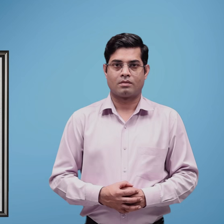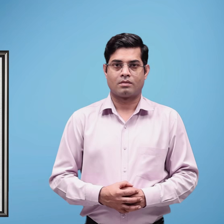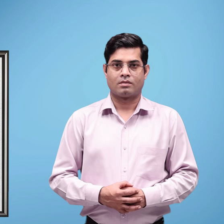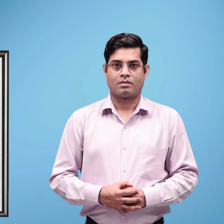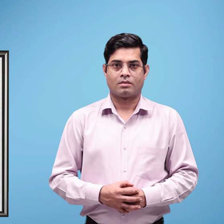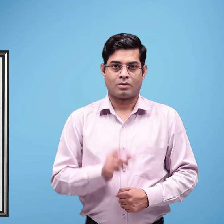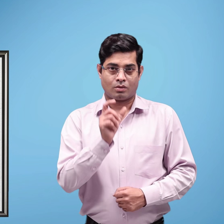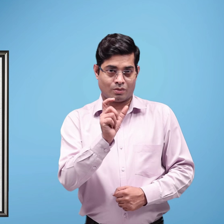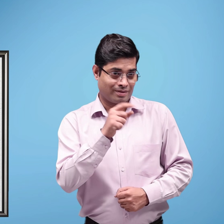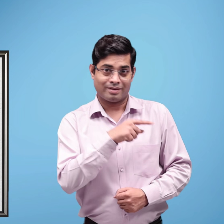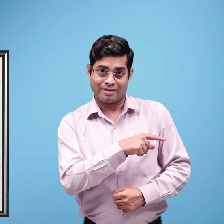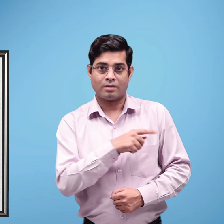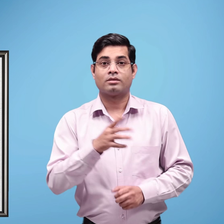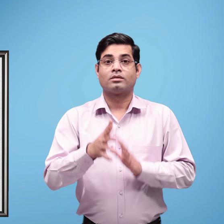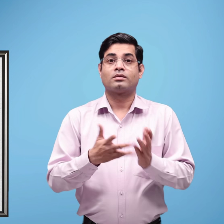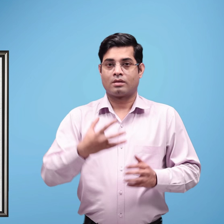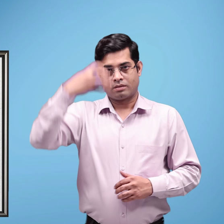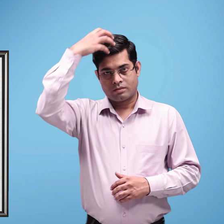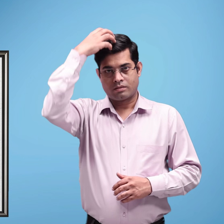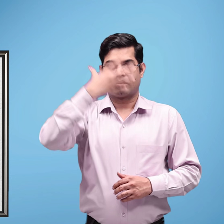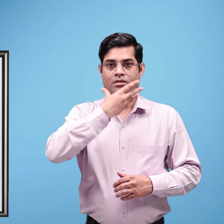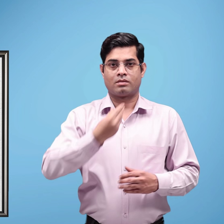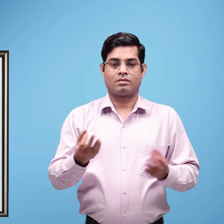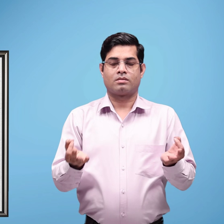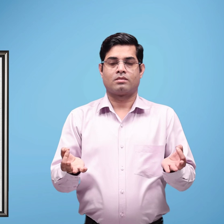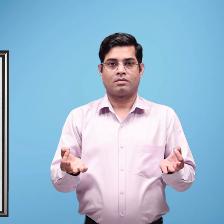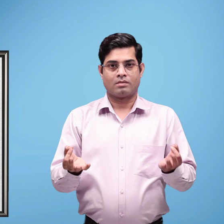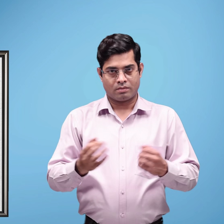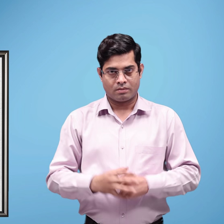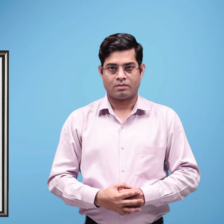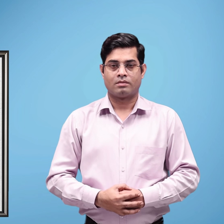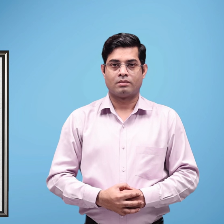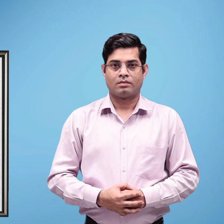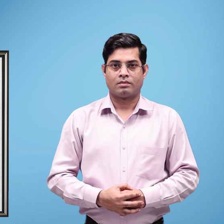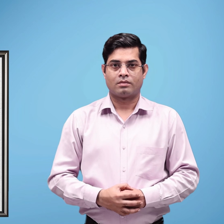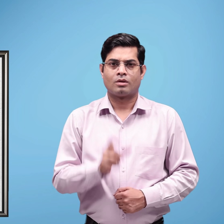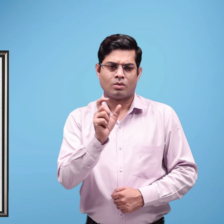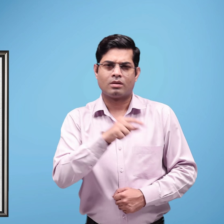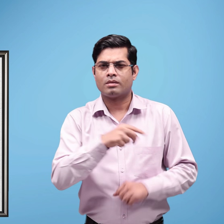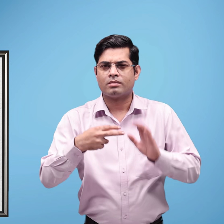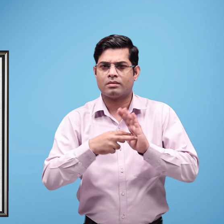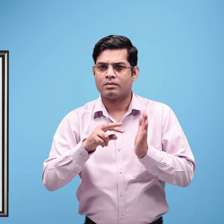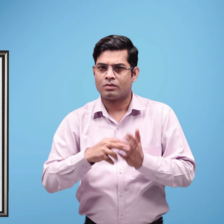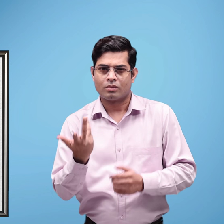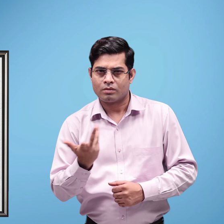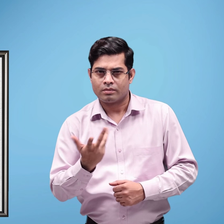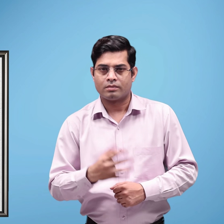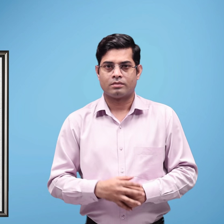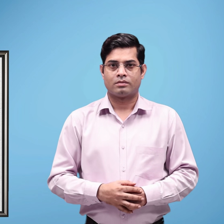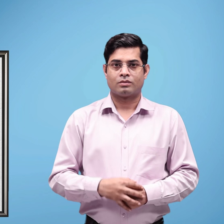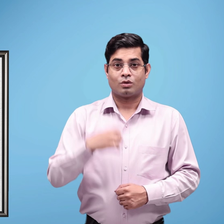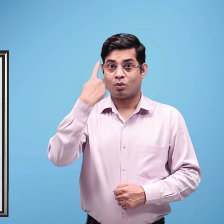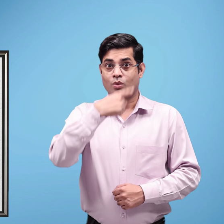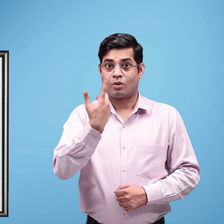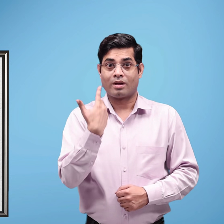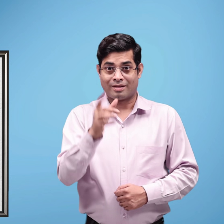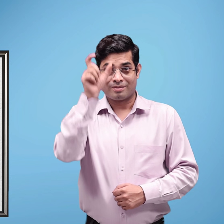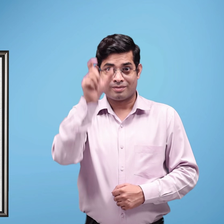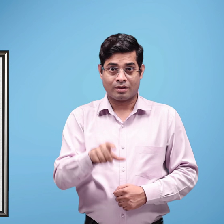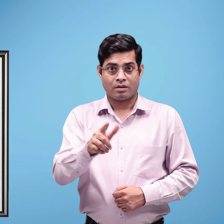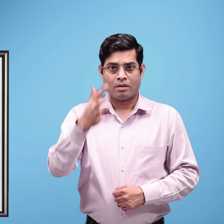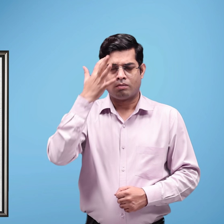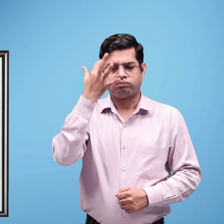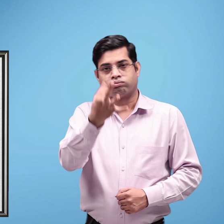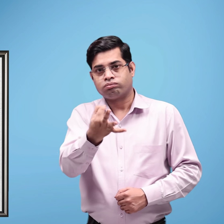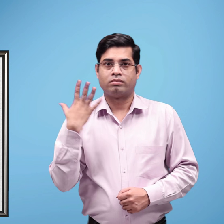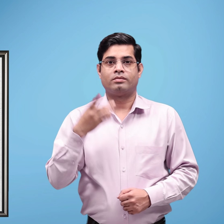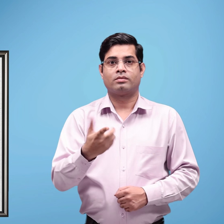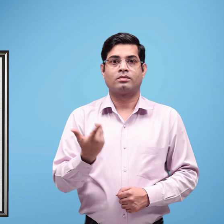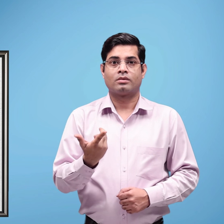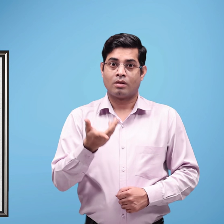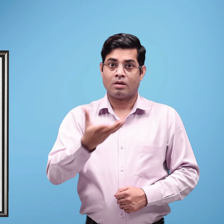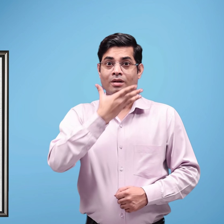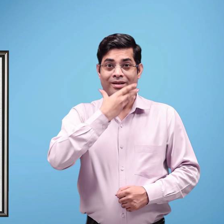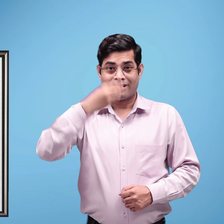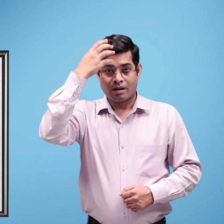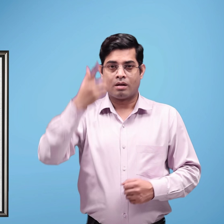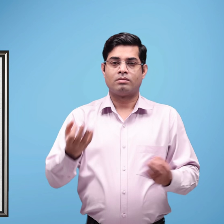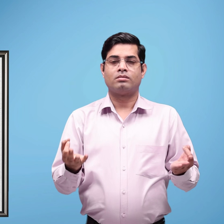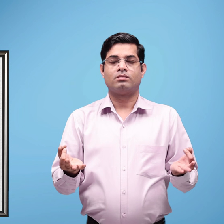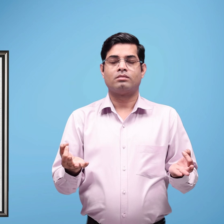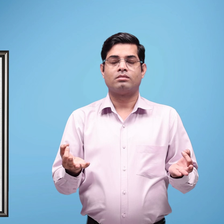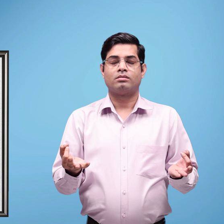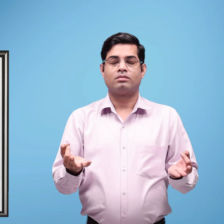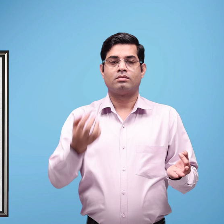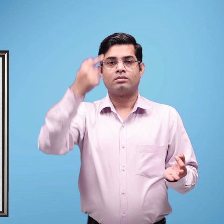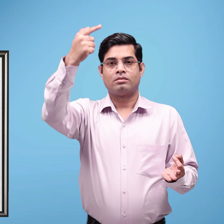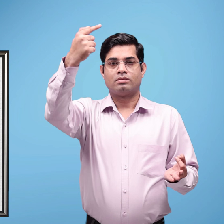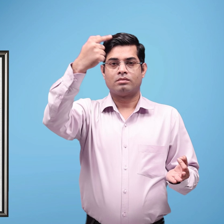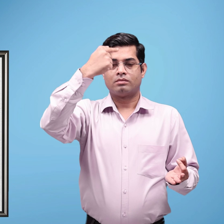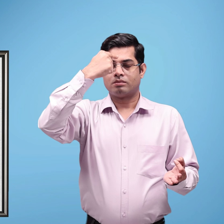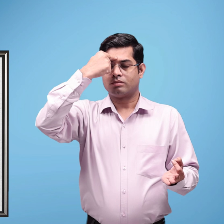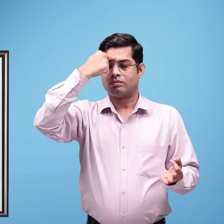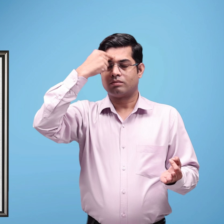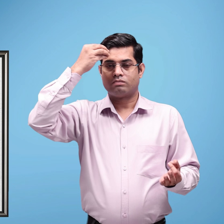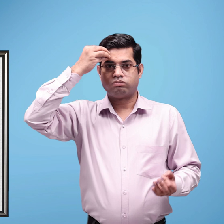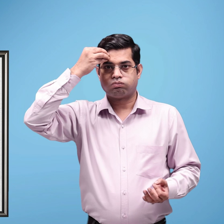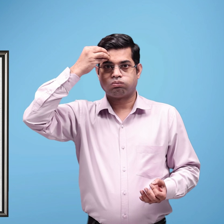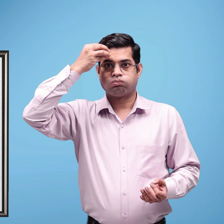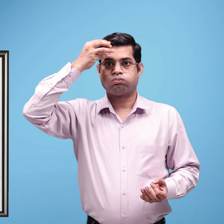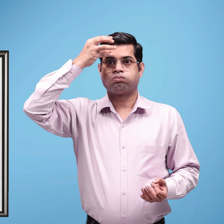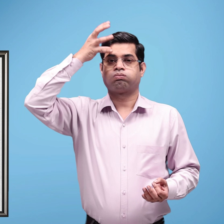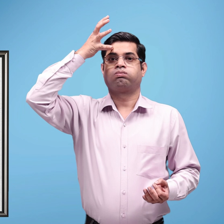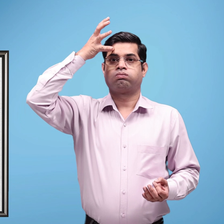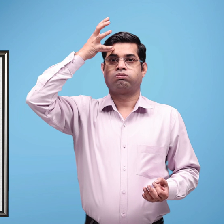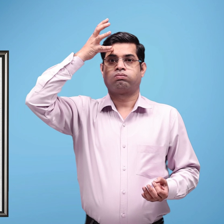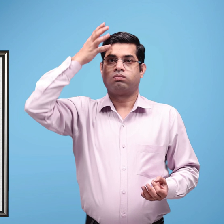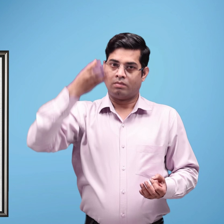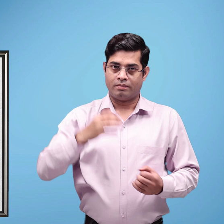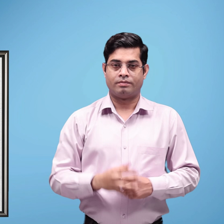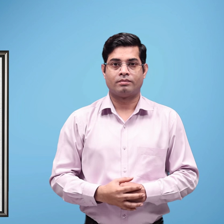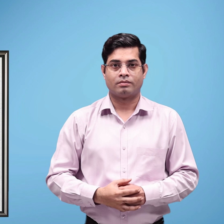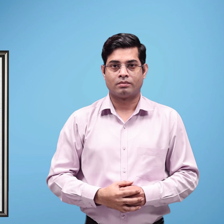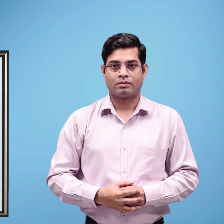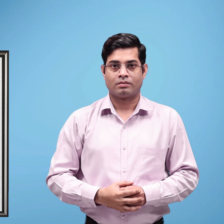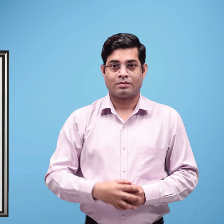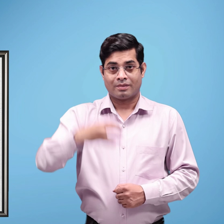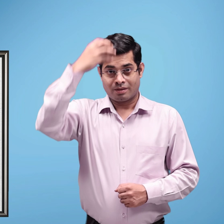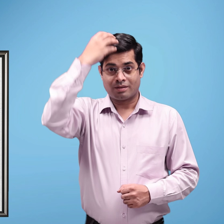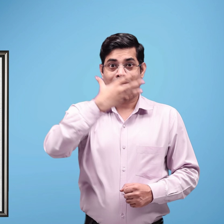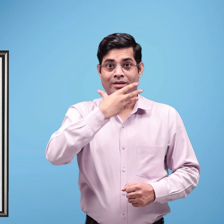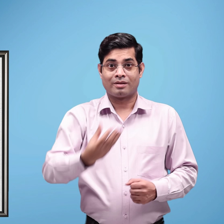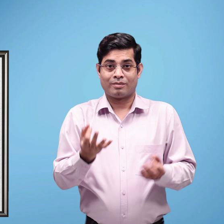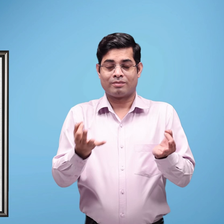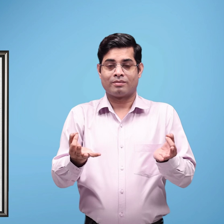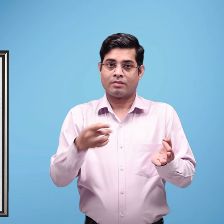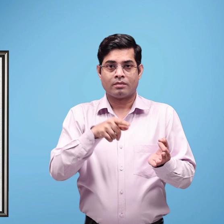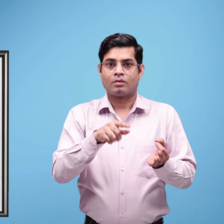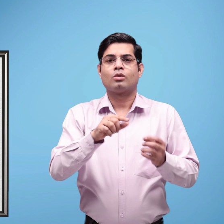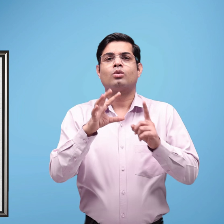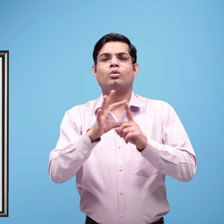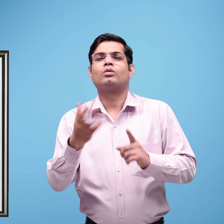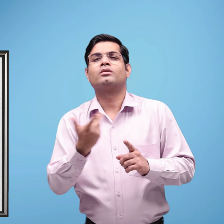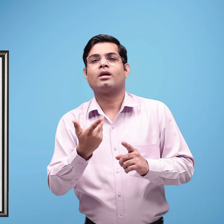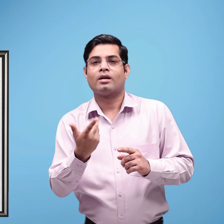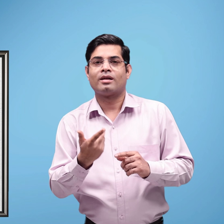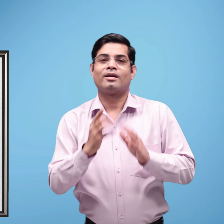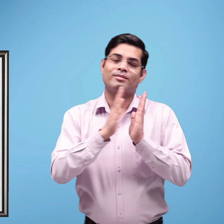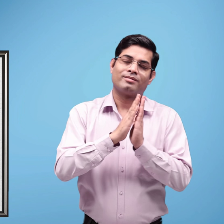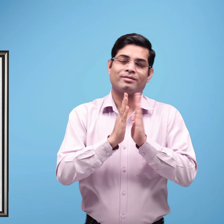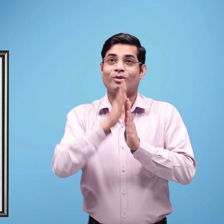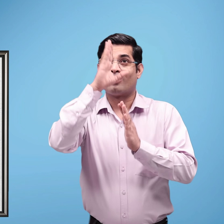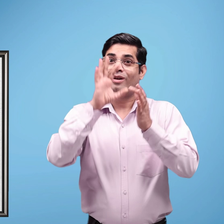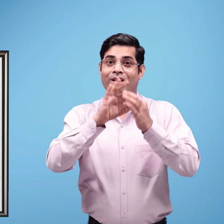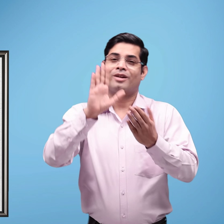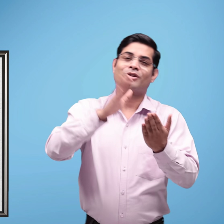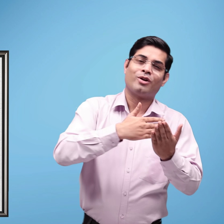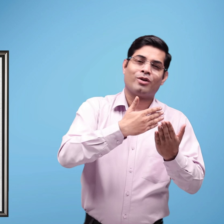sage (rishi) This sign means sage or rishi. Sages are considered to be wise men who meditate and attain enlightenment. Hymns in the Vedas were composed by sages.